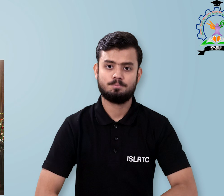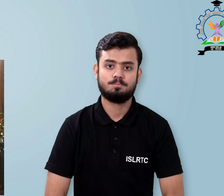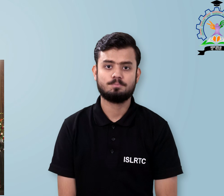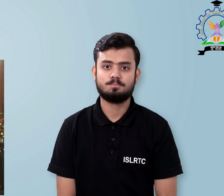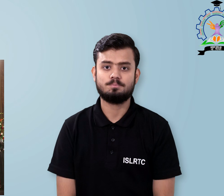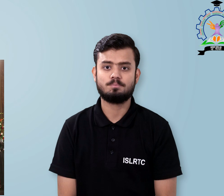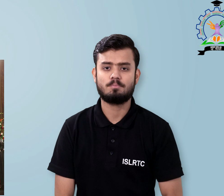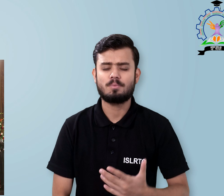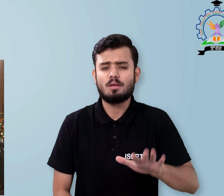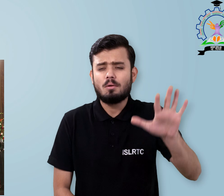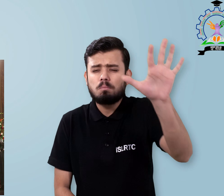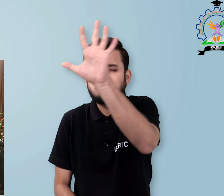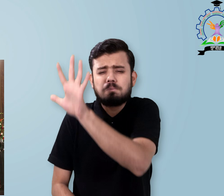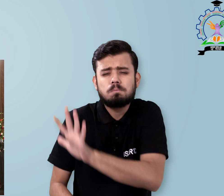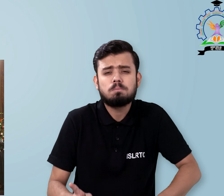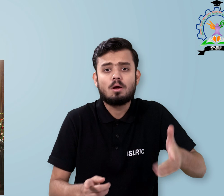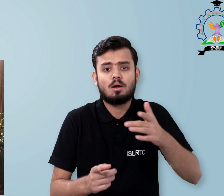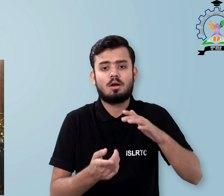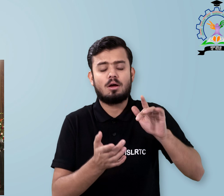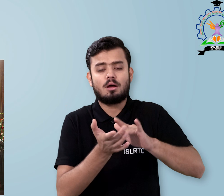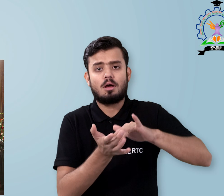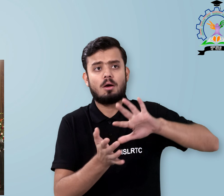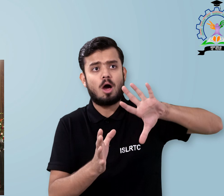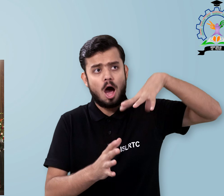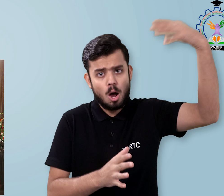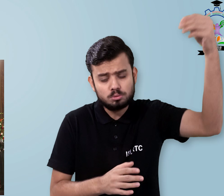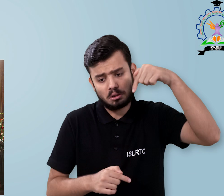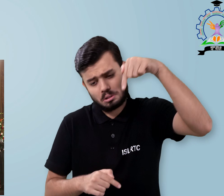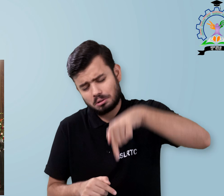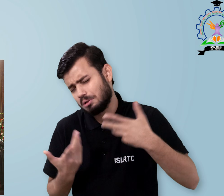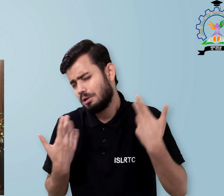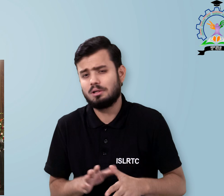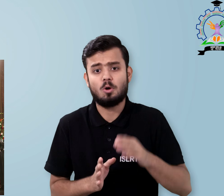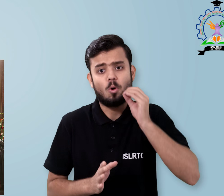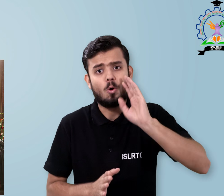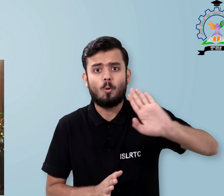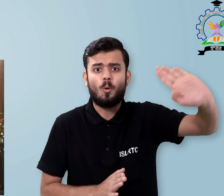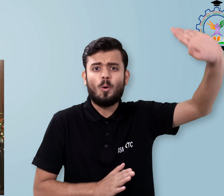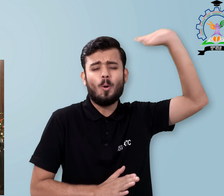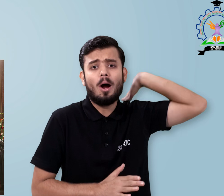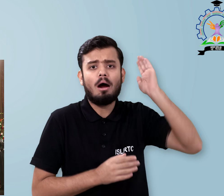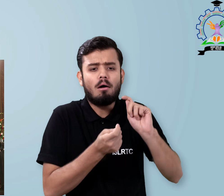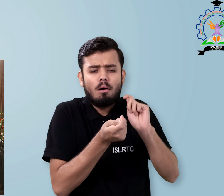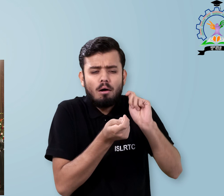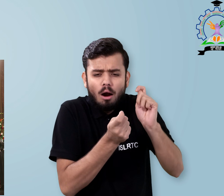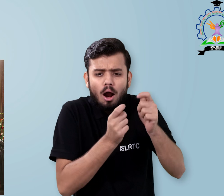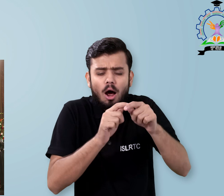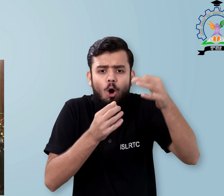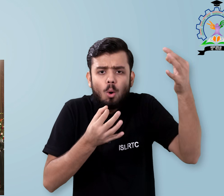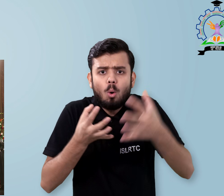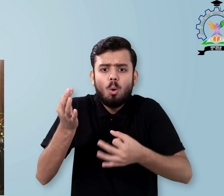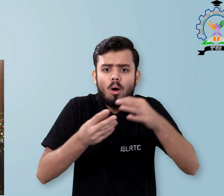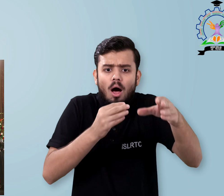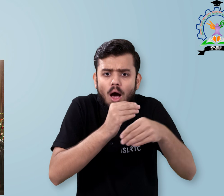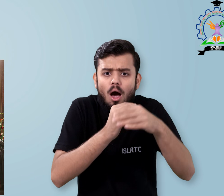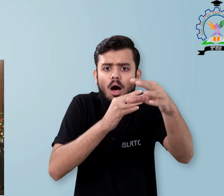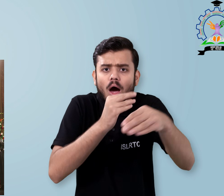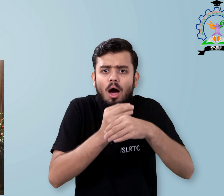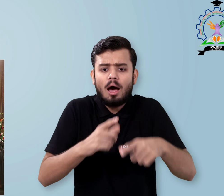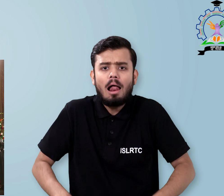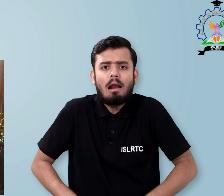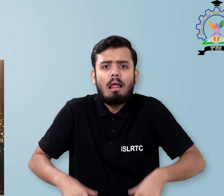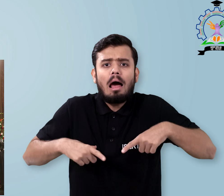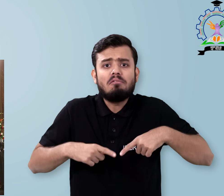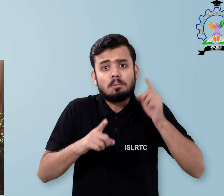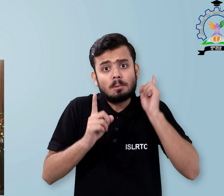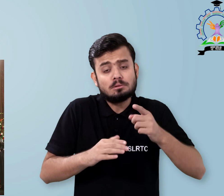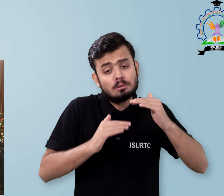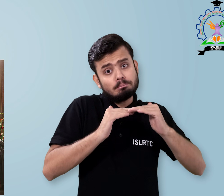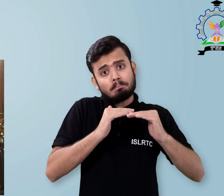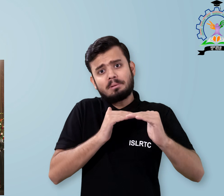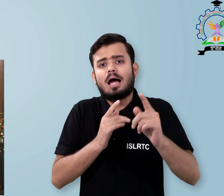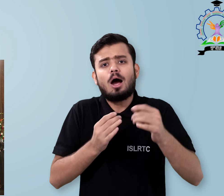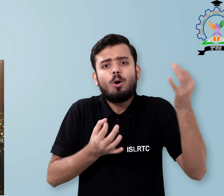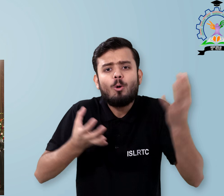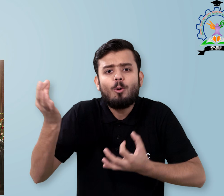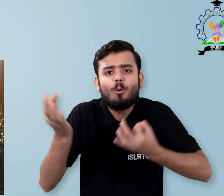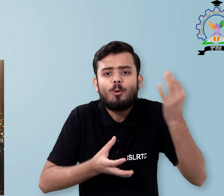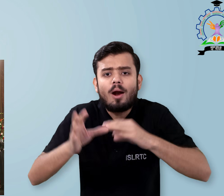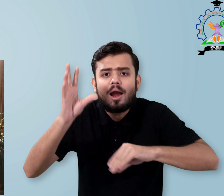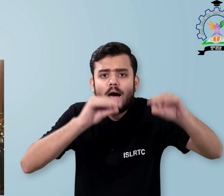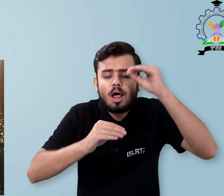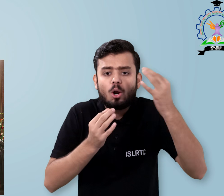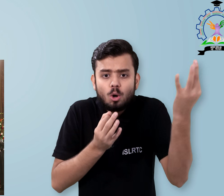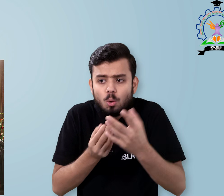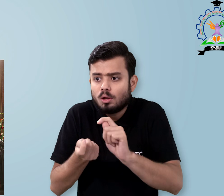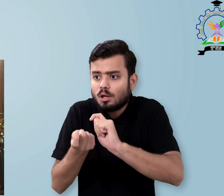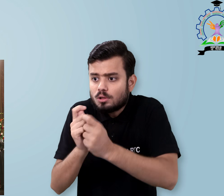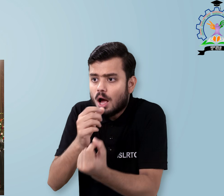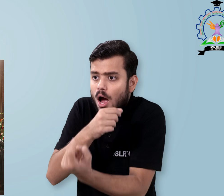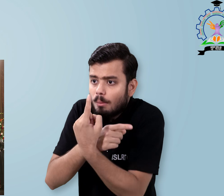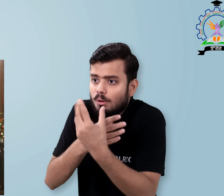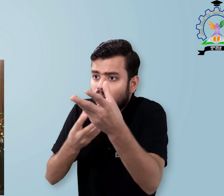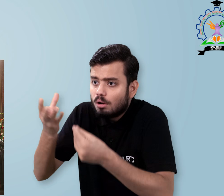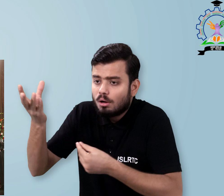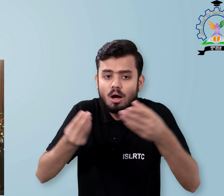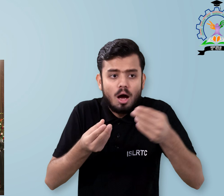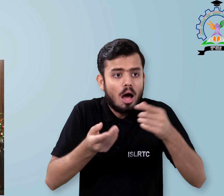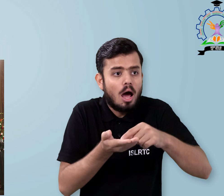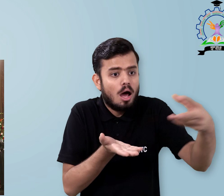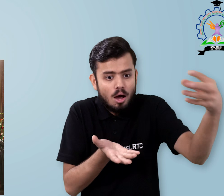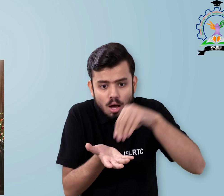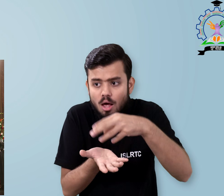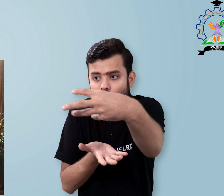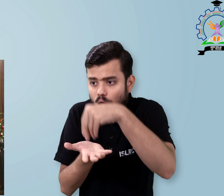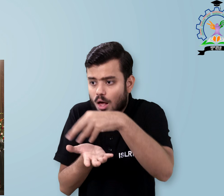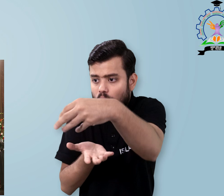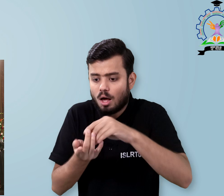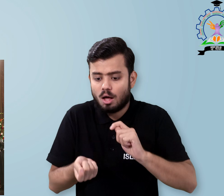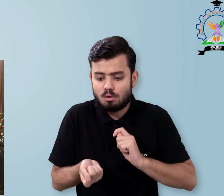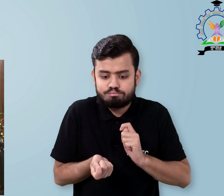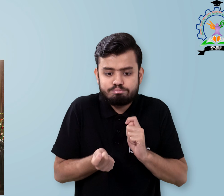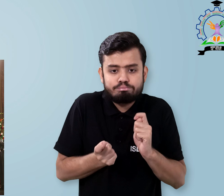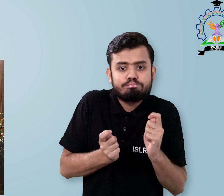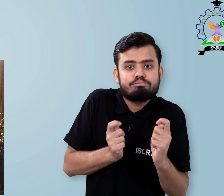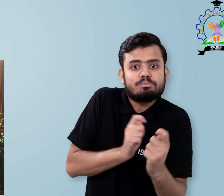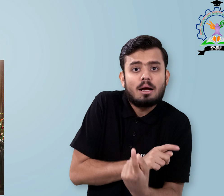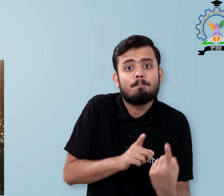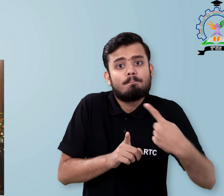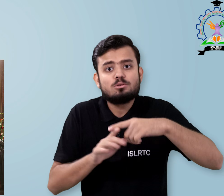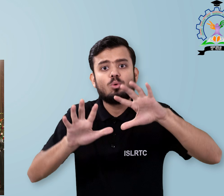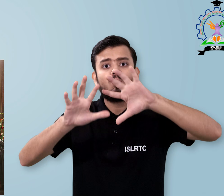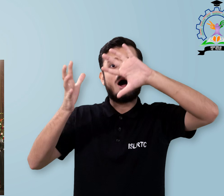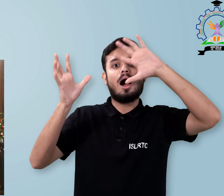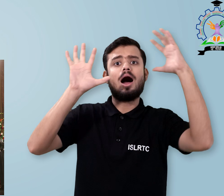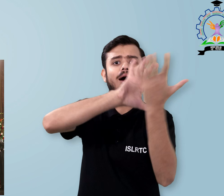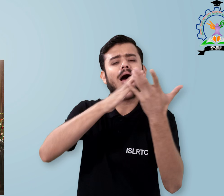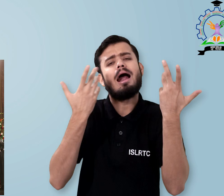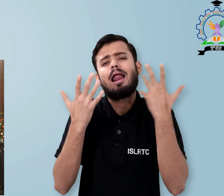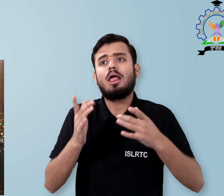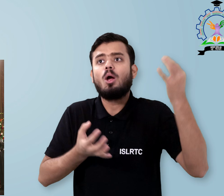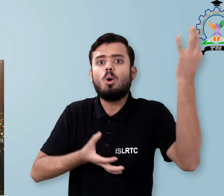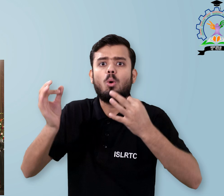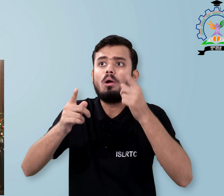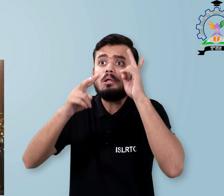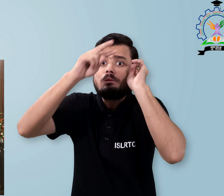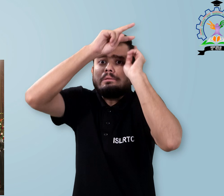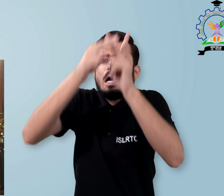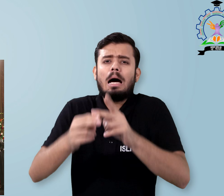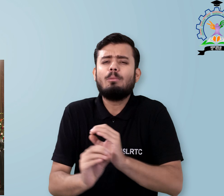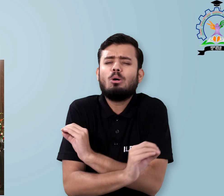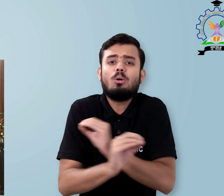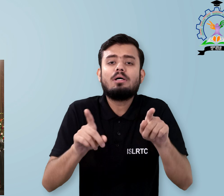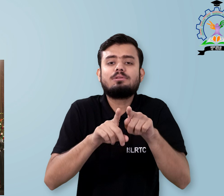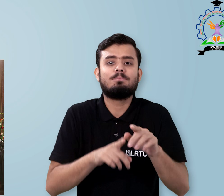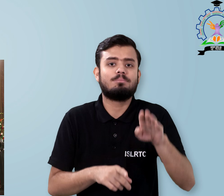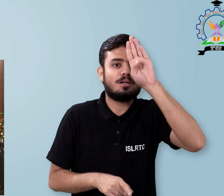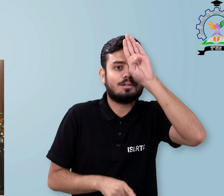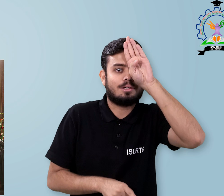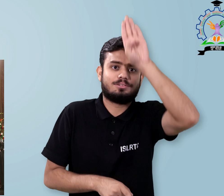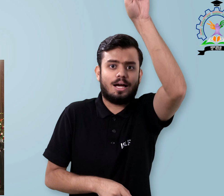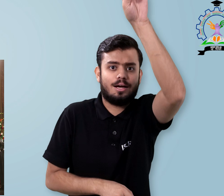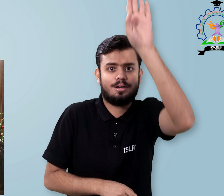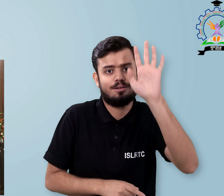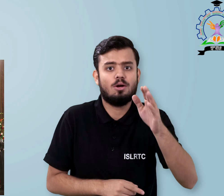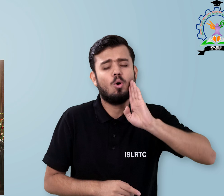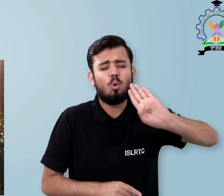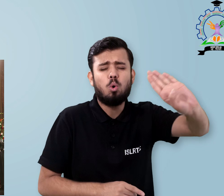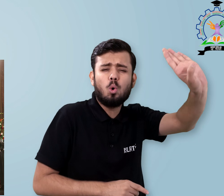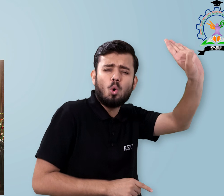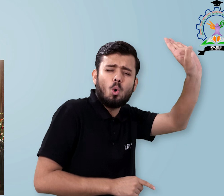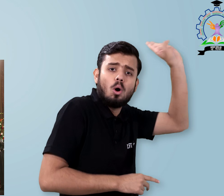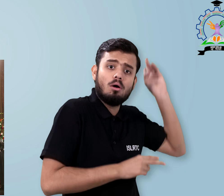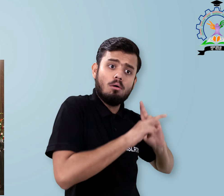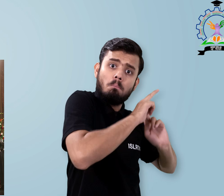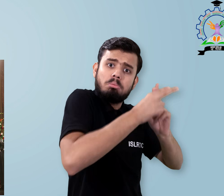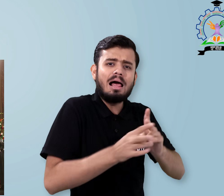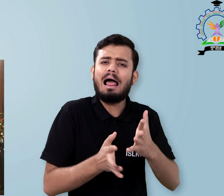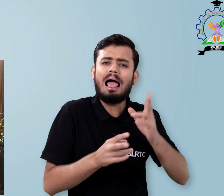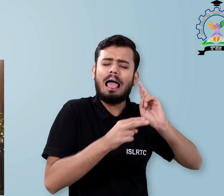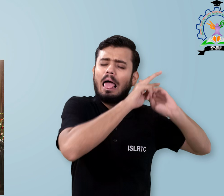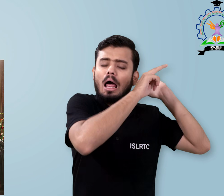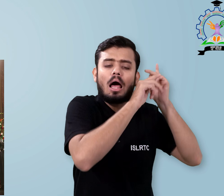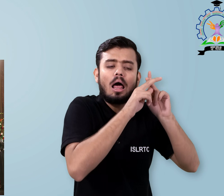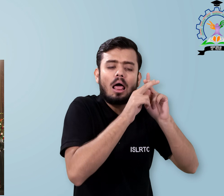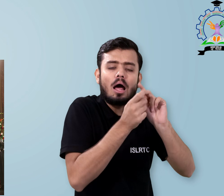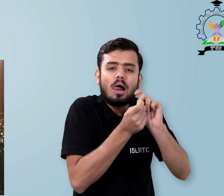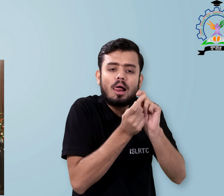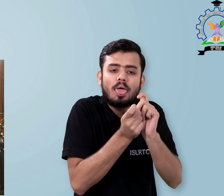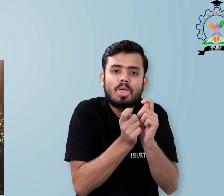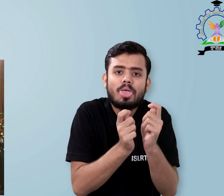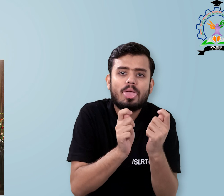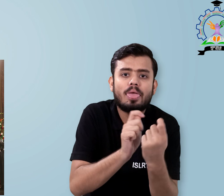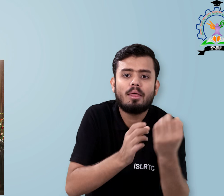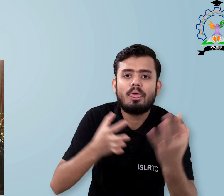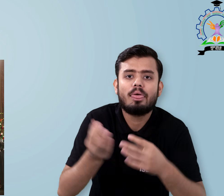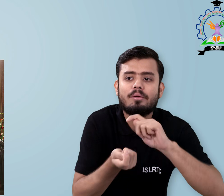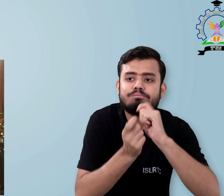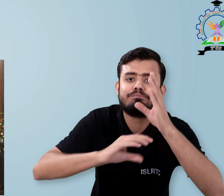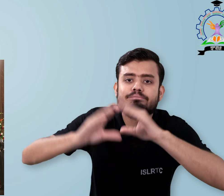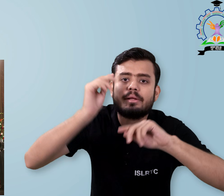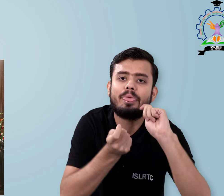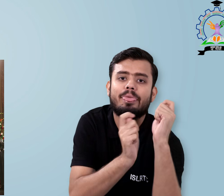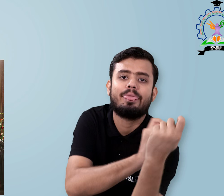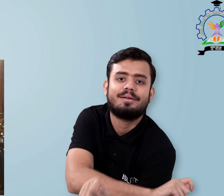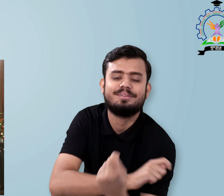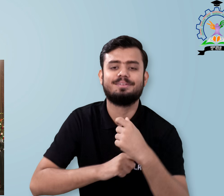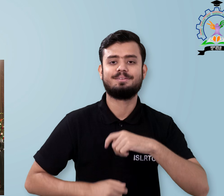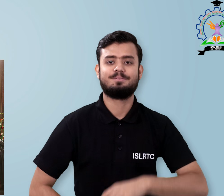a movement towards modifying traditional beliefs in accordance with modern ideas, especially in the Roman Catholic Church in the late 19th and early 20th centuries.